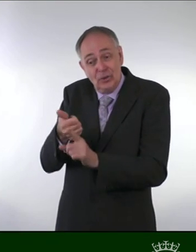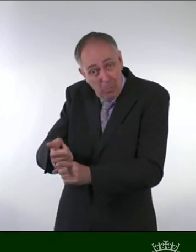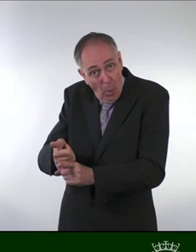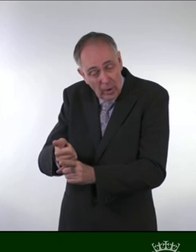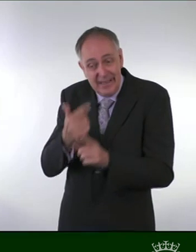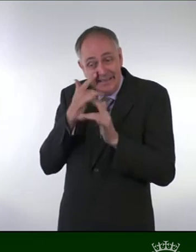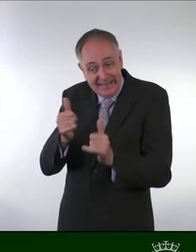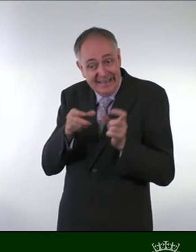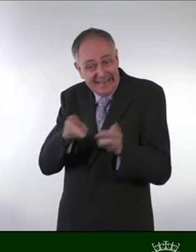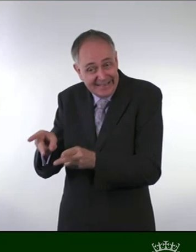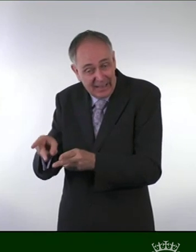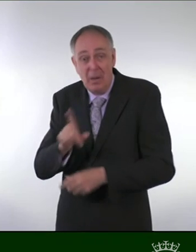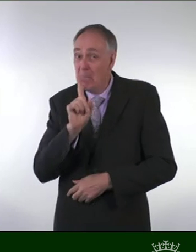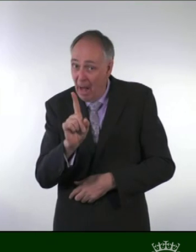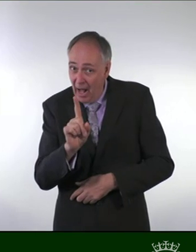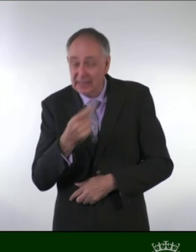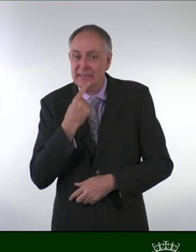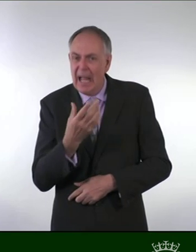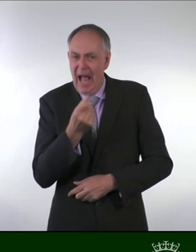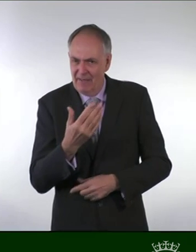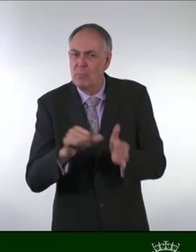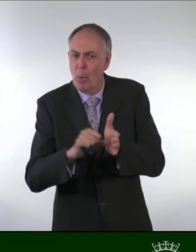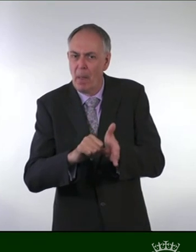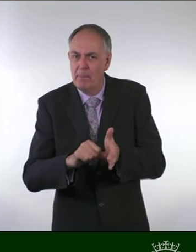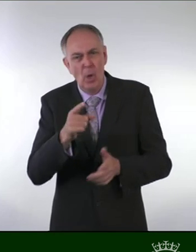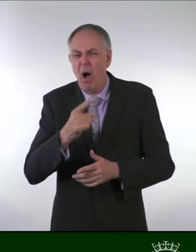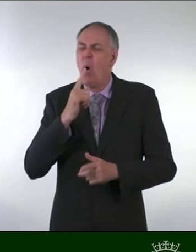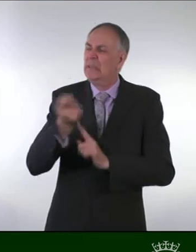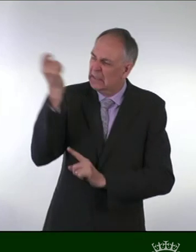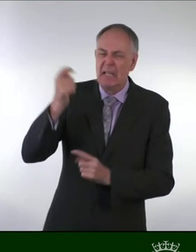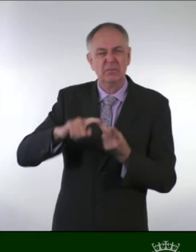Standing up every week saying, “It’s a stunning success” is kidding no one.